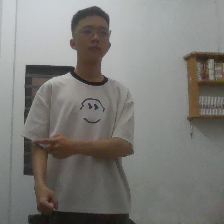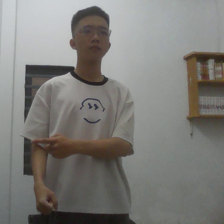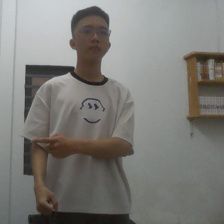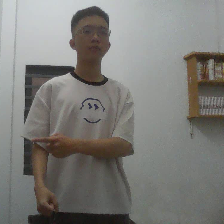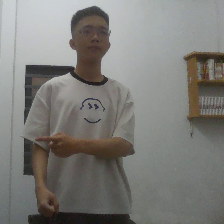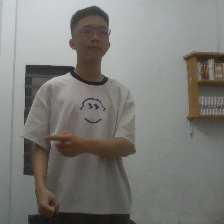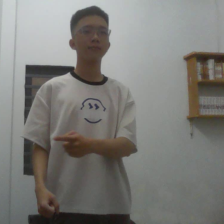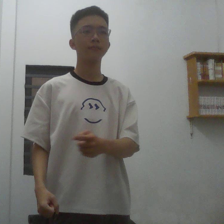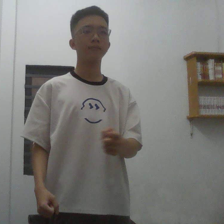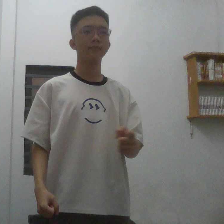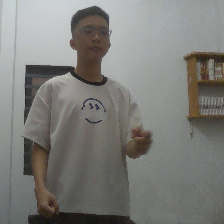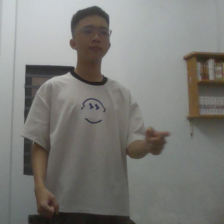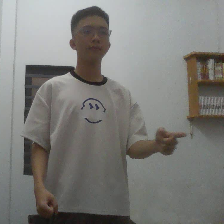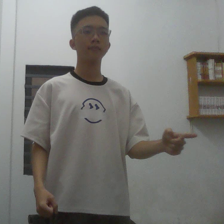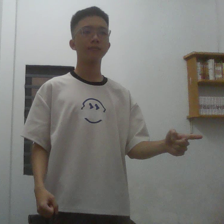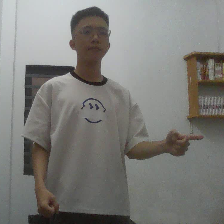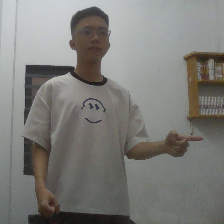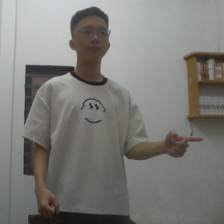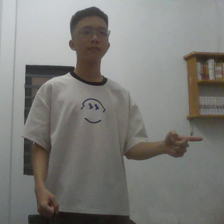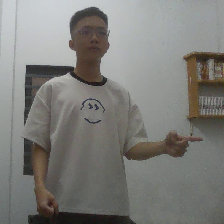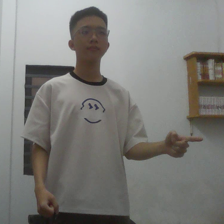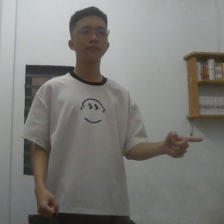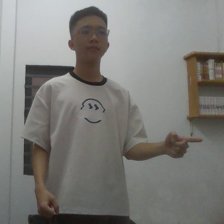cac ban